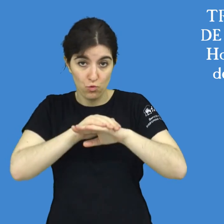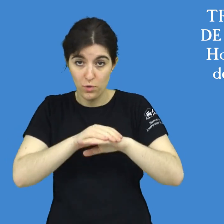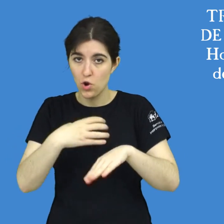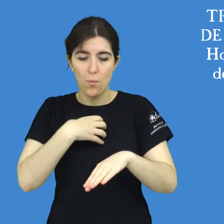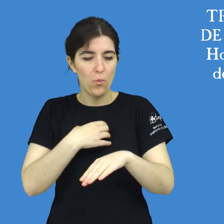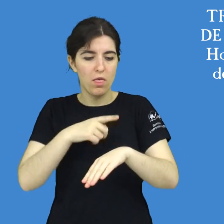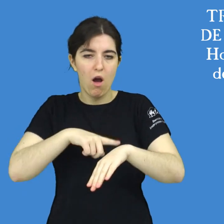poder